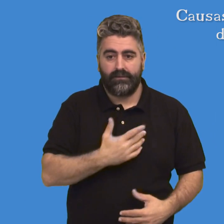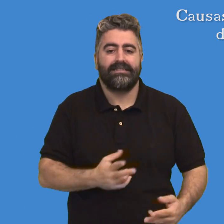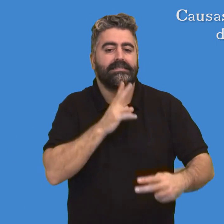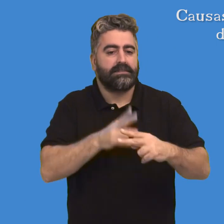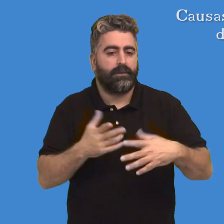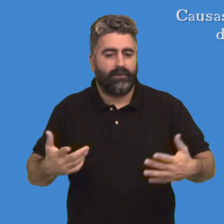nombre